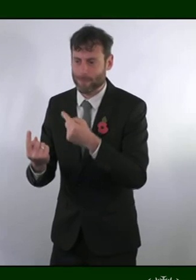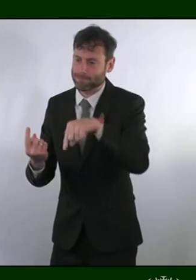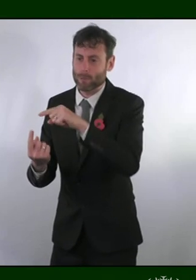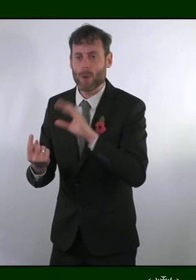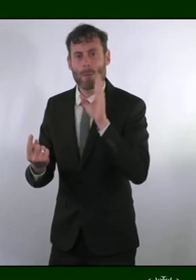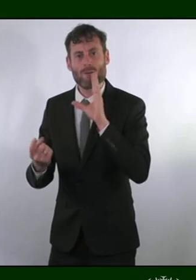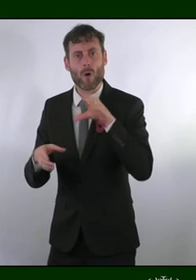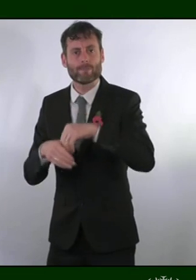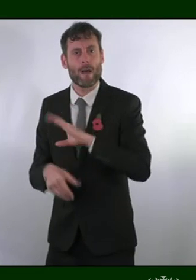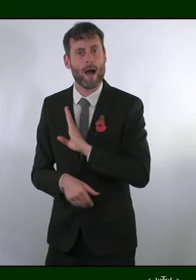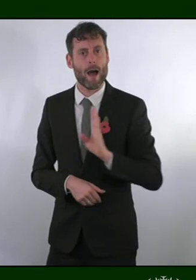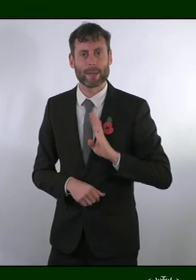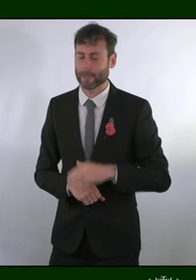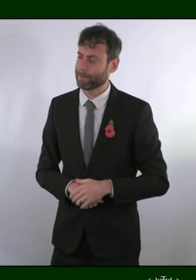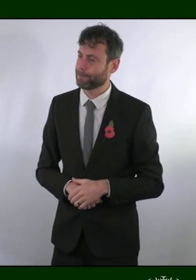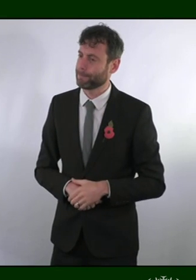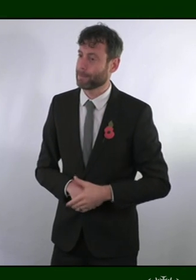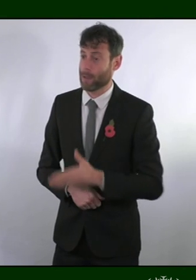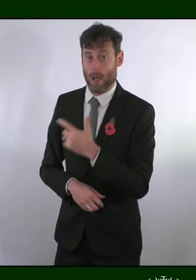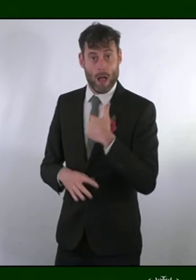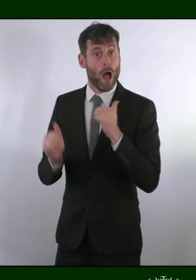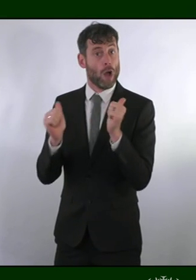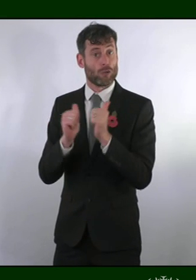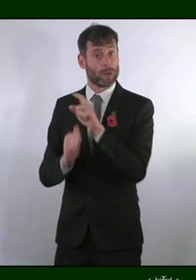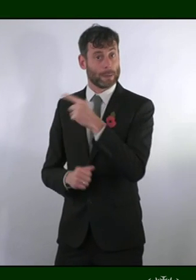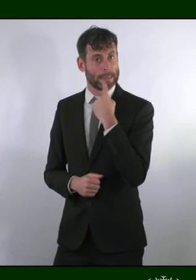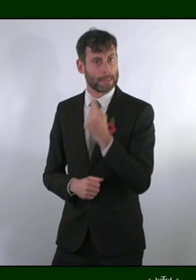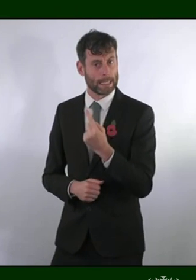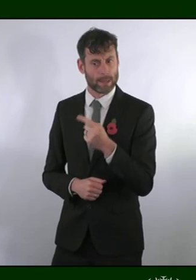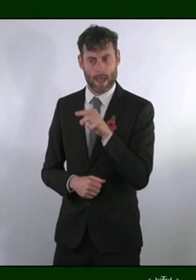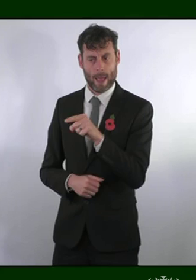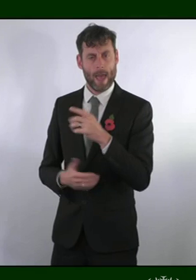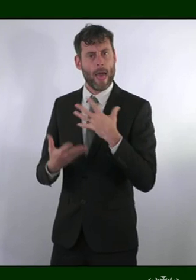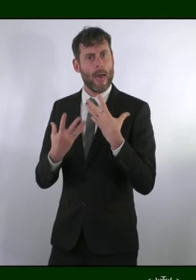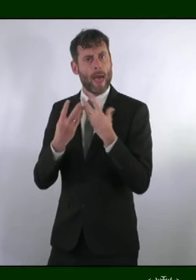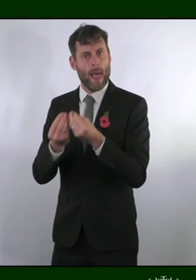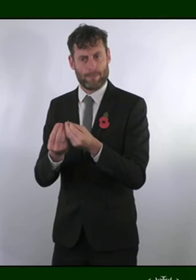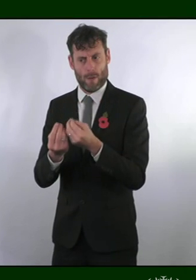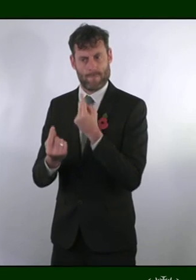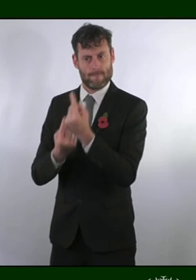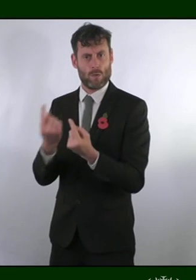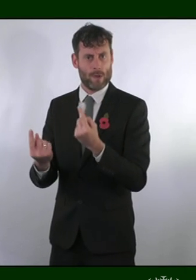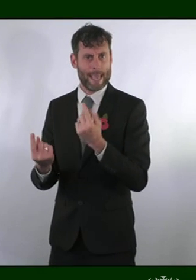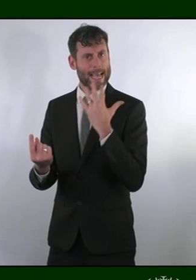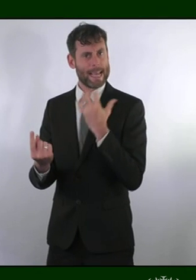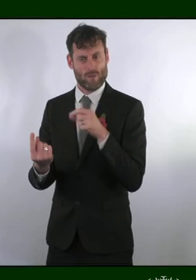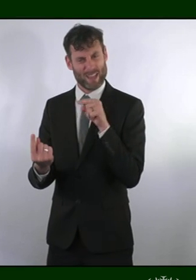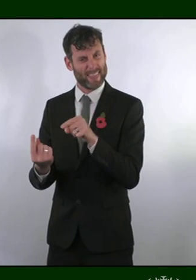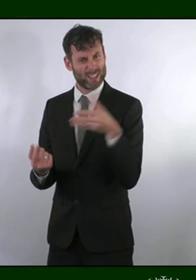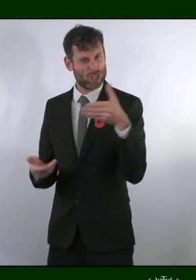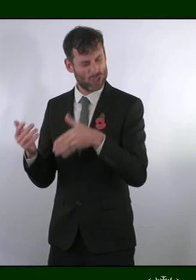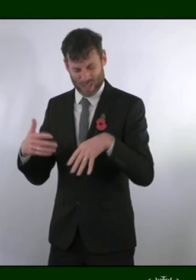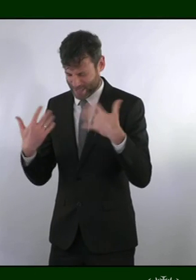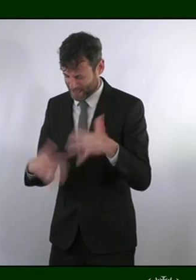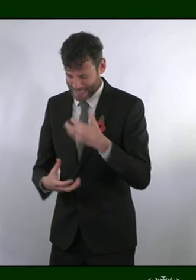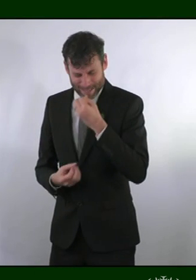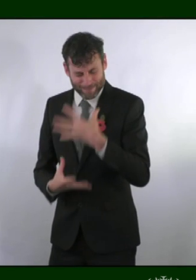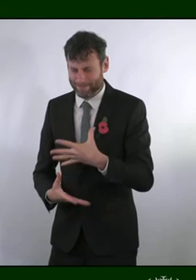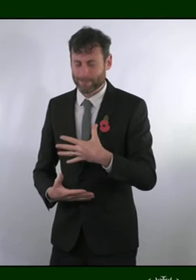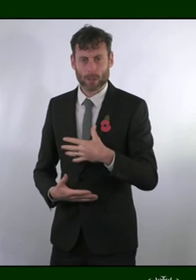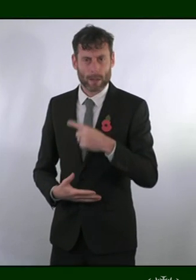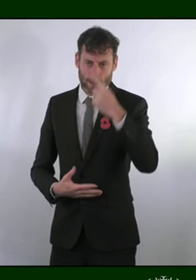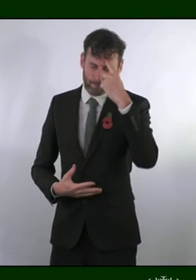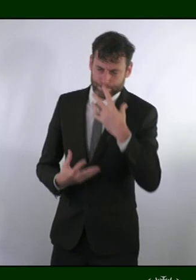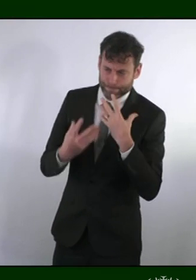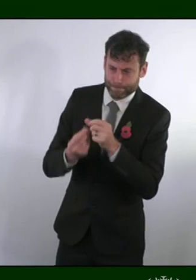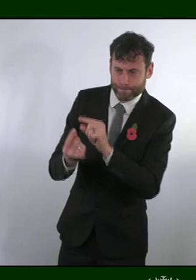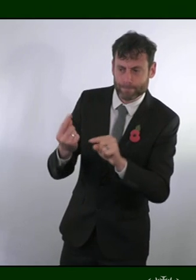I echo entirely what the right hon. and learned Gentleman says about Help for Heroes; it is a quite remarkable charity and does wonderful things for veterans.